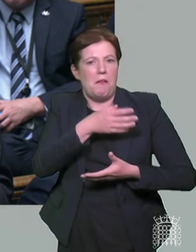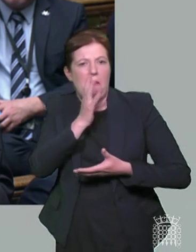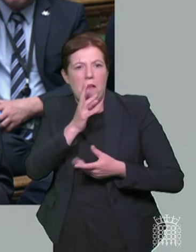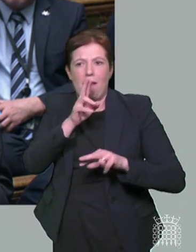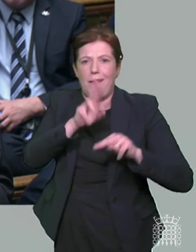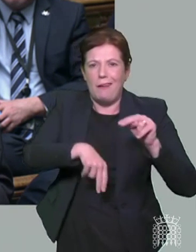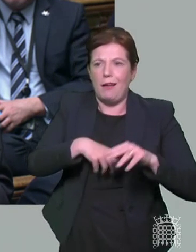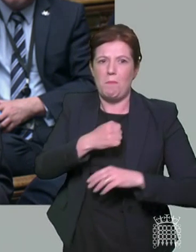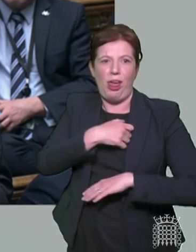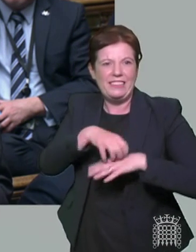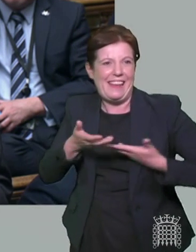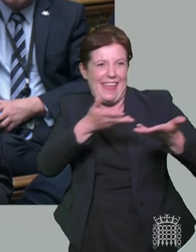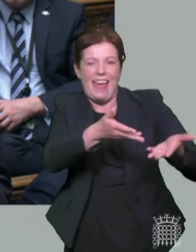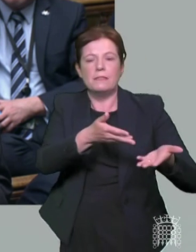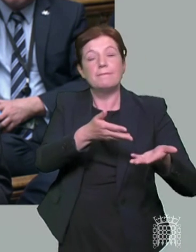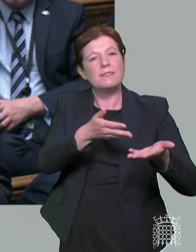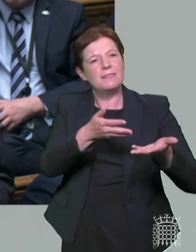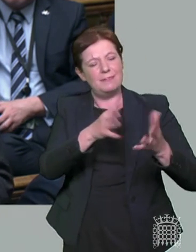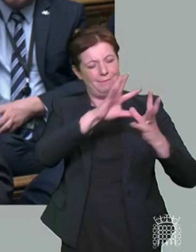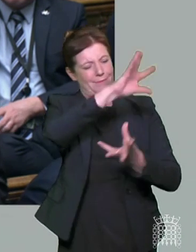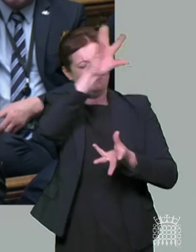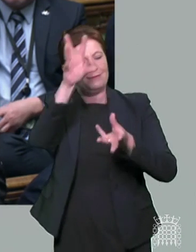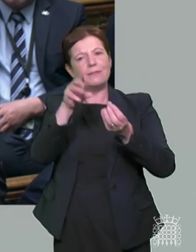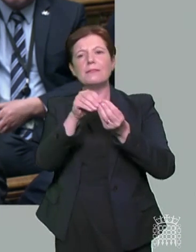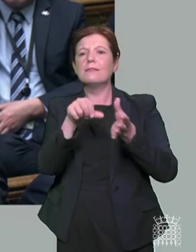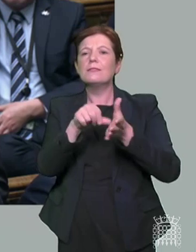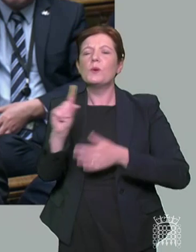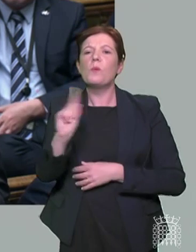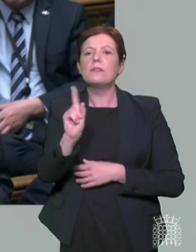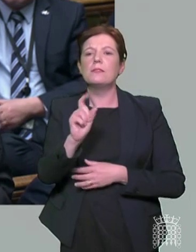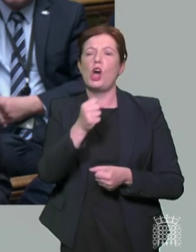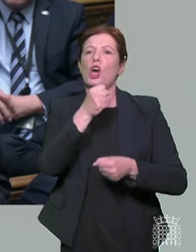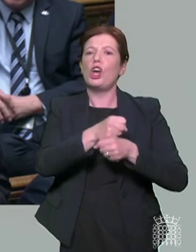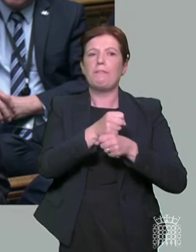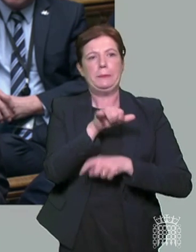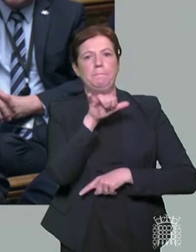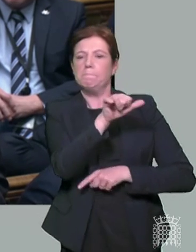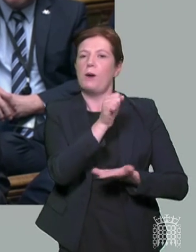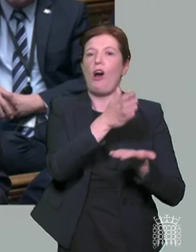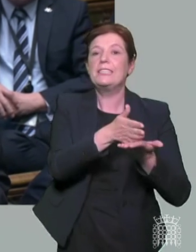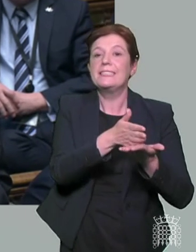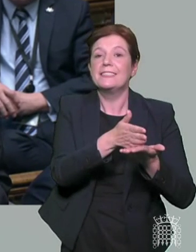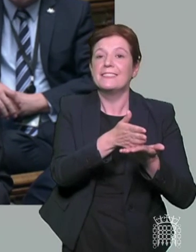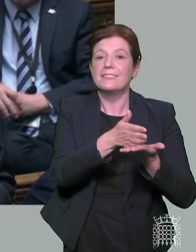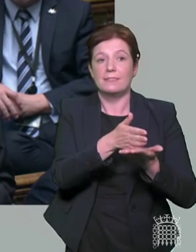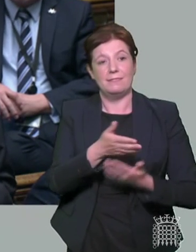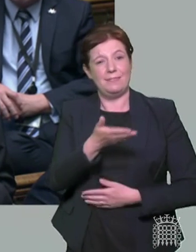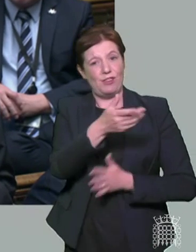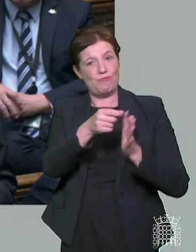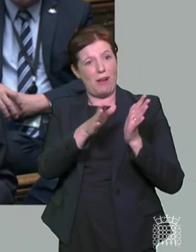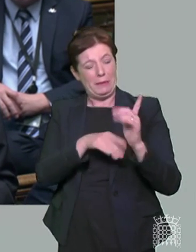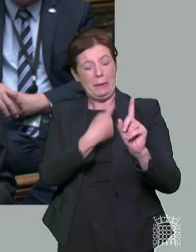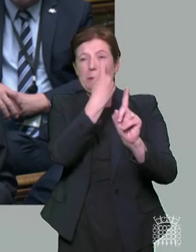It is about the lack of trust, integrity and credibility at the heart of Government, which he himself now personifies.